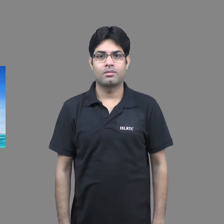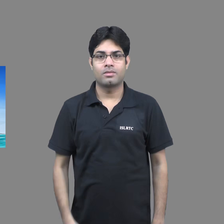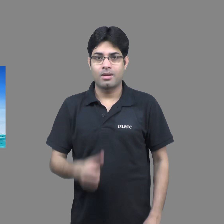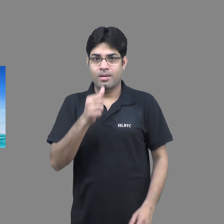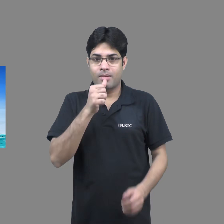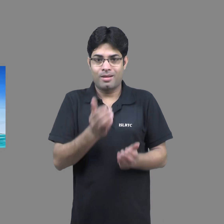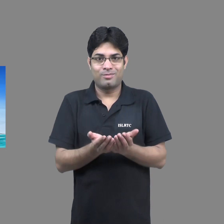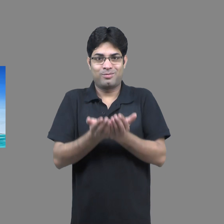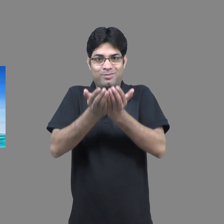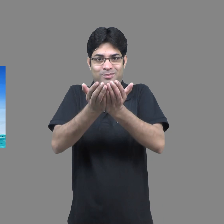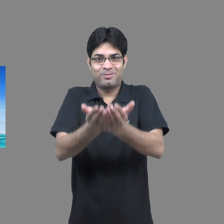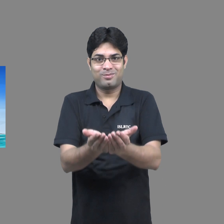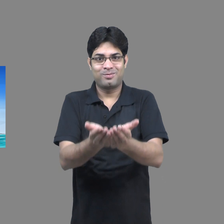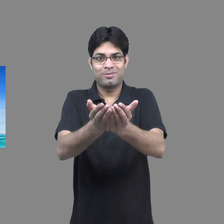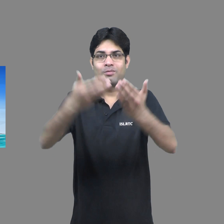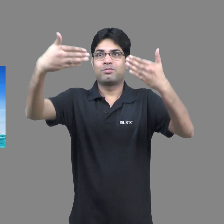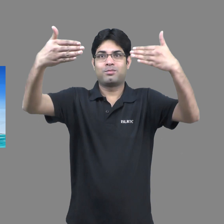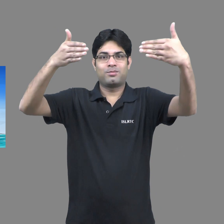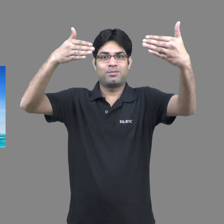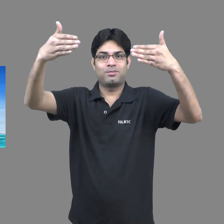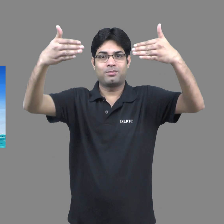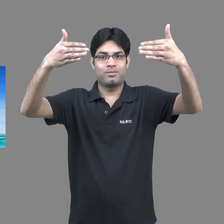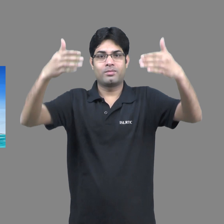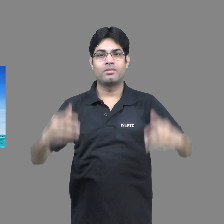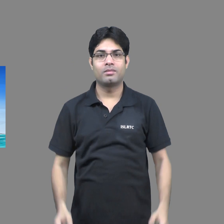Sailboat